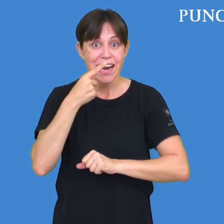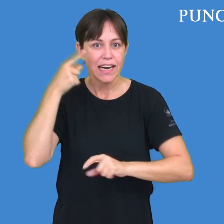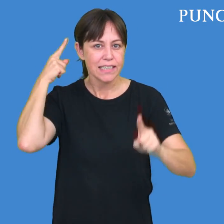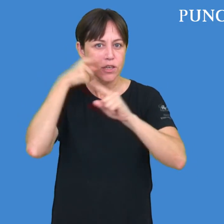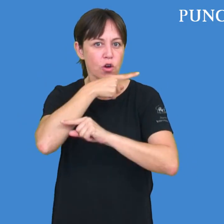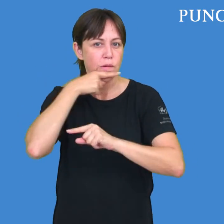objetivo